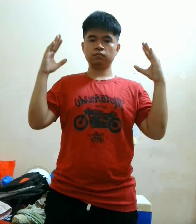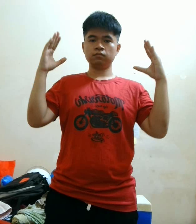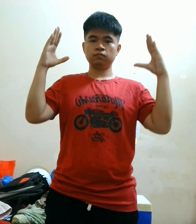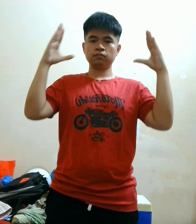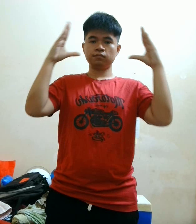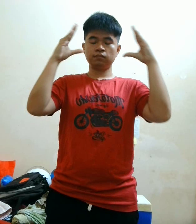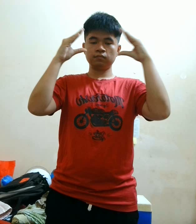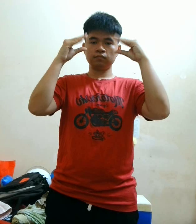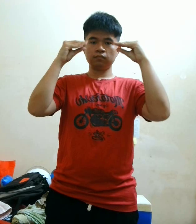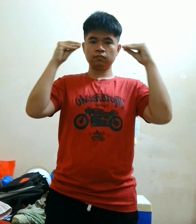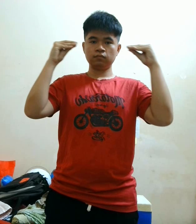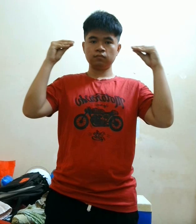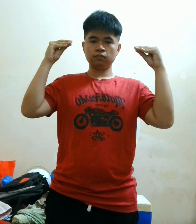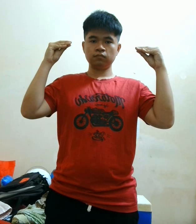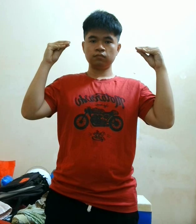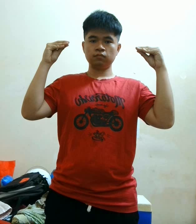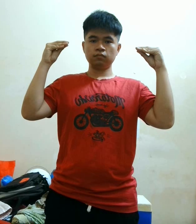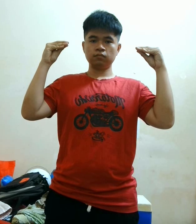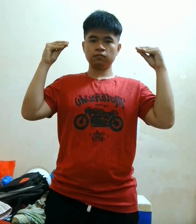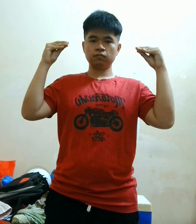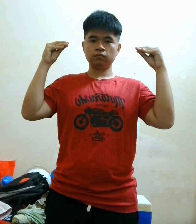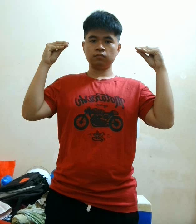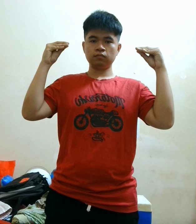buoi toi